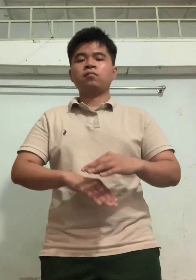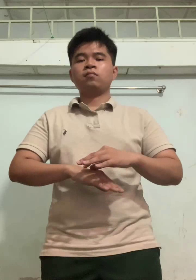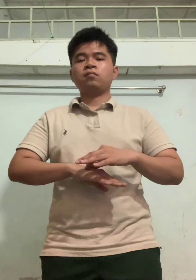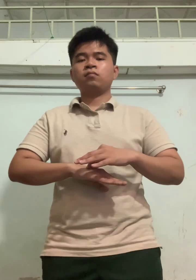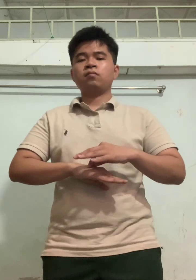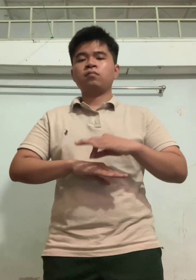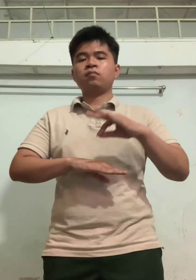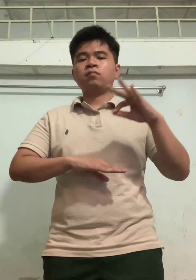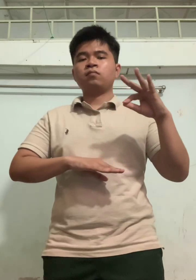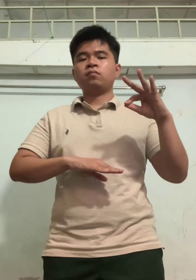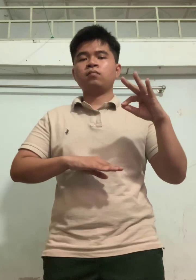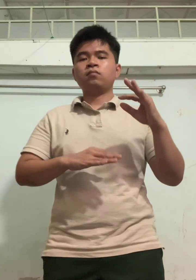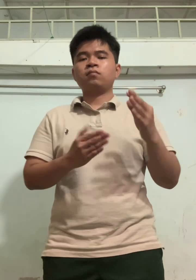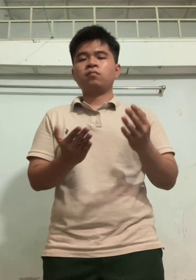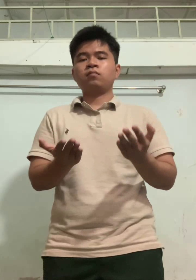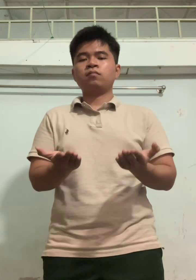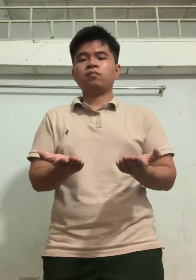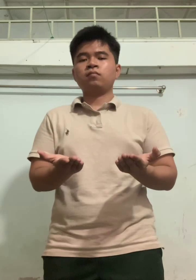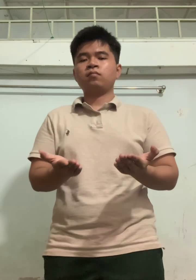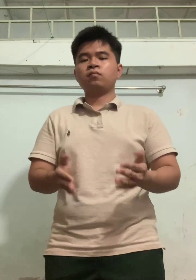tuan nay